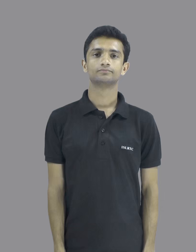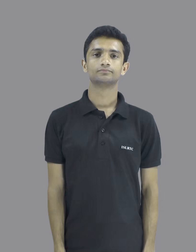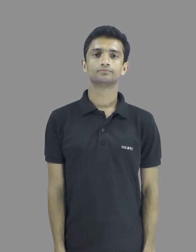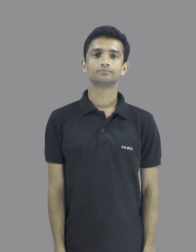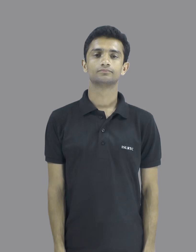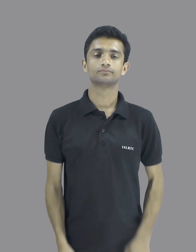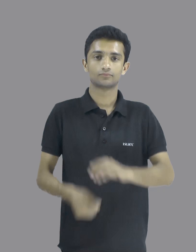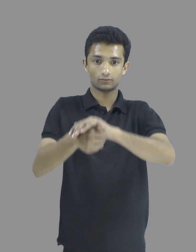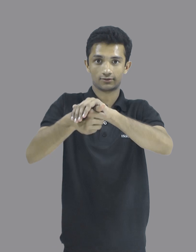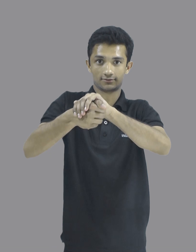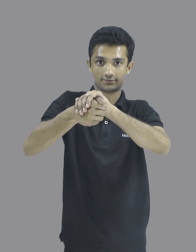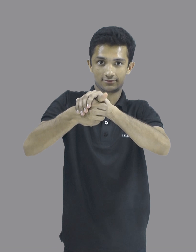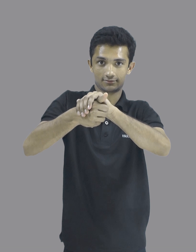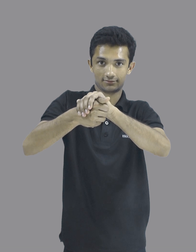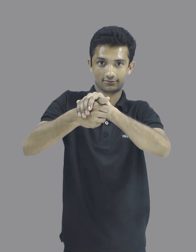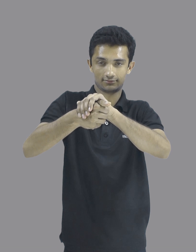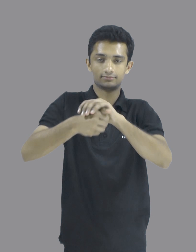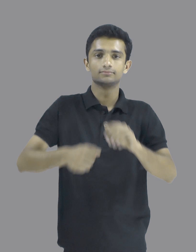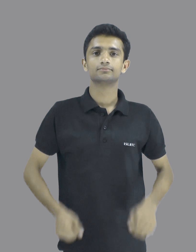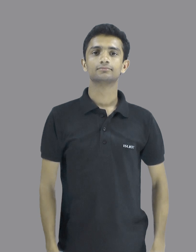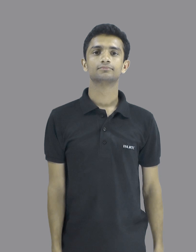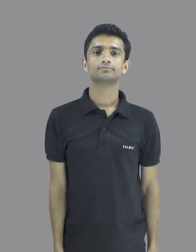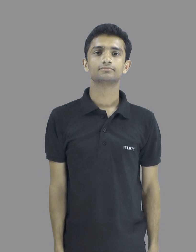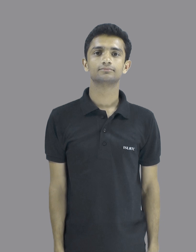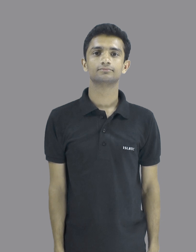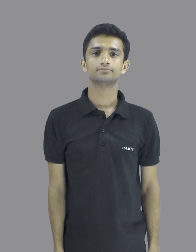Tortoise